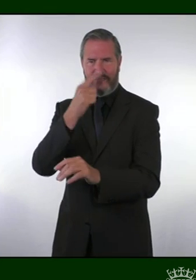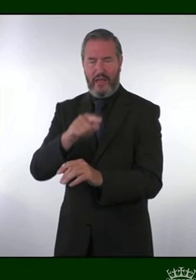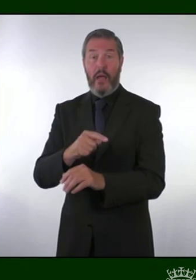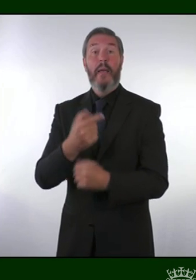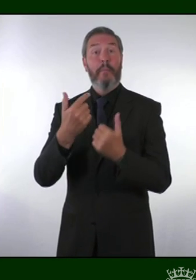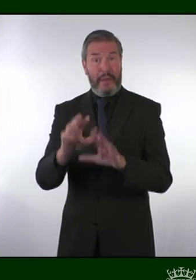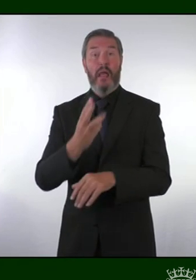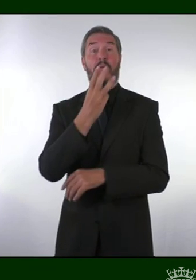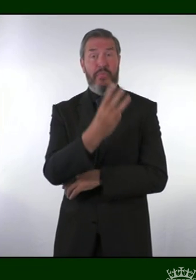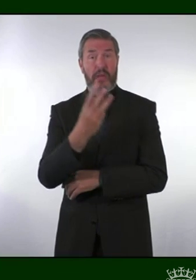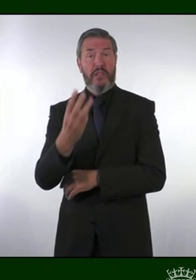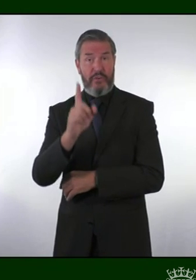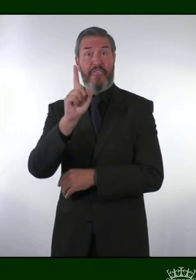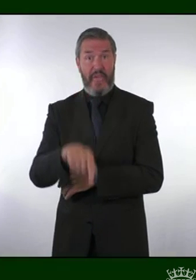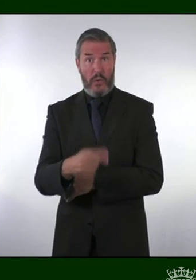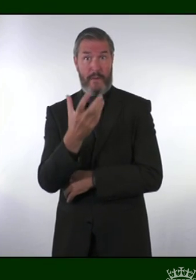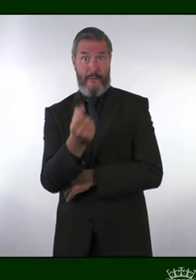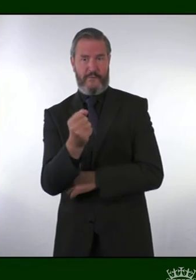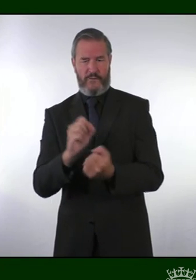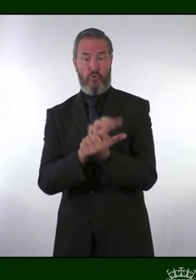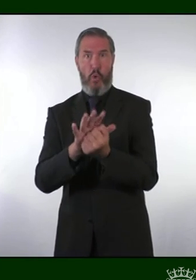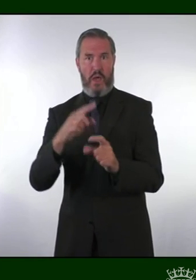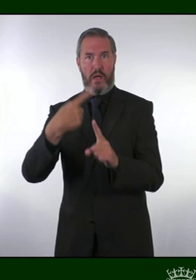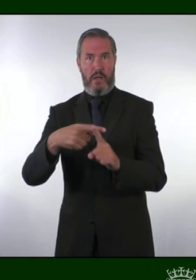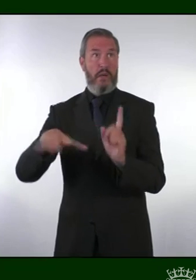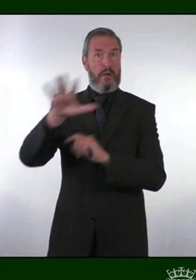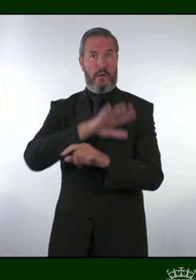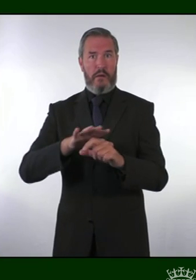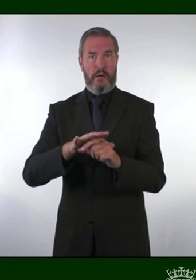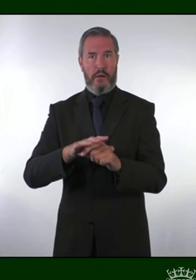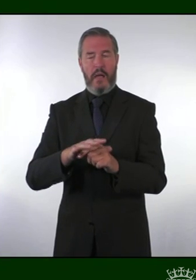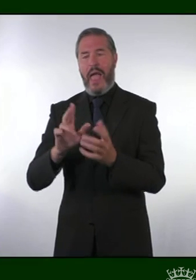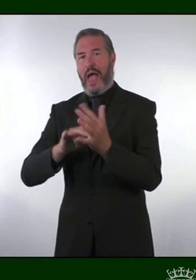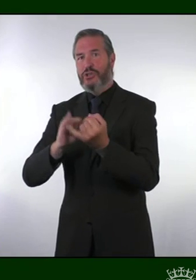The 33,000 cases in the country is, of course, an estimate.